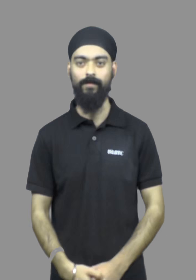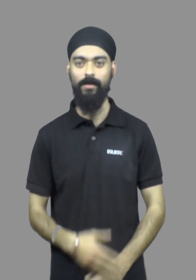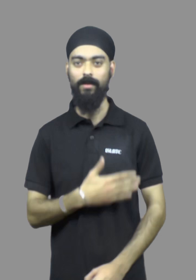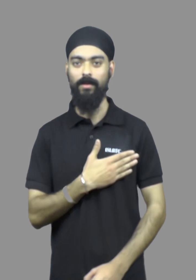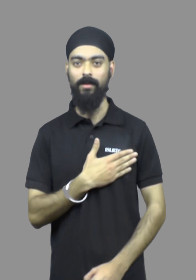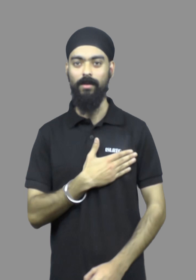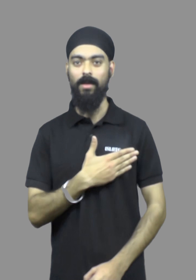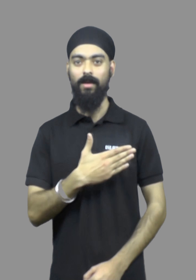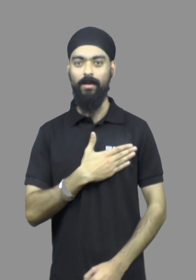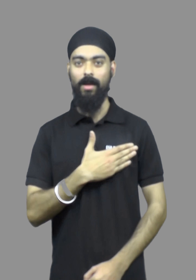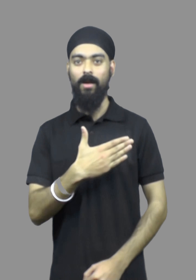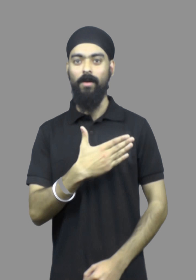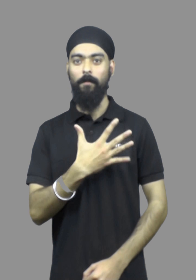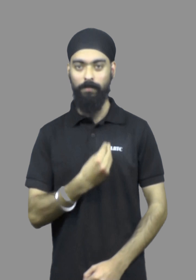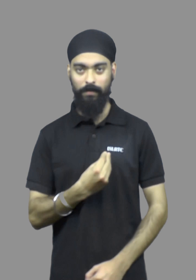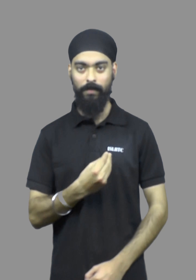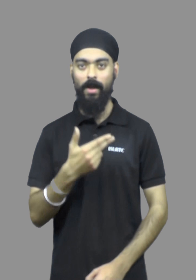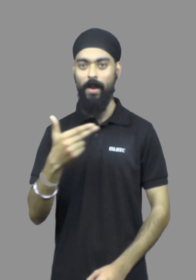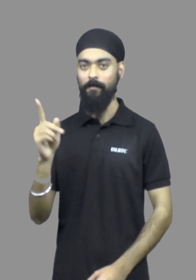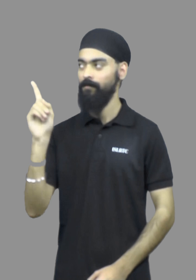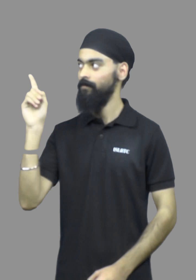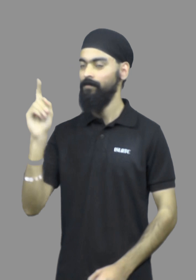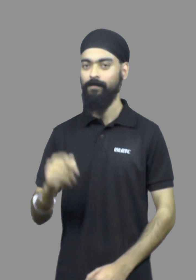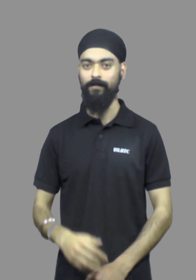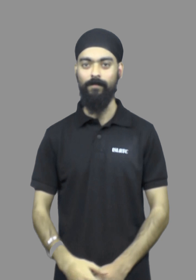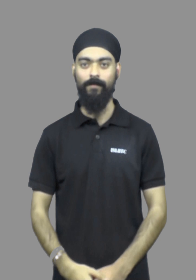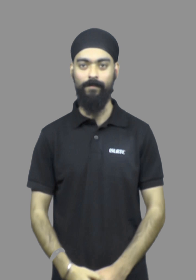Asystole